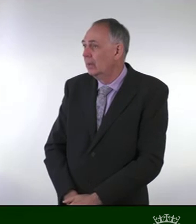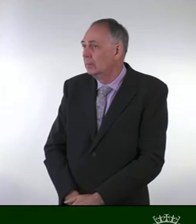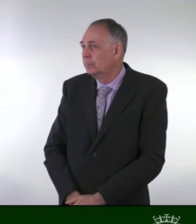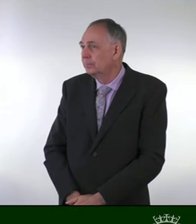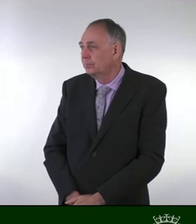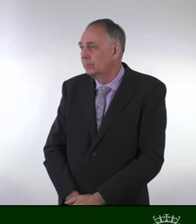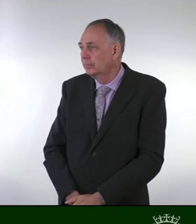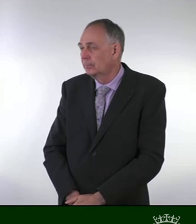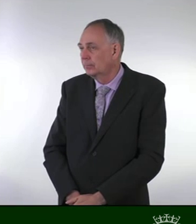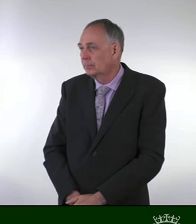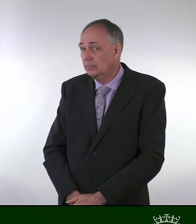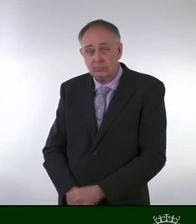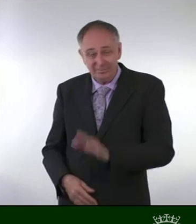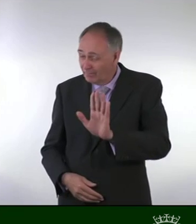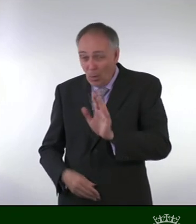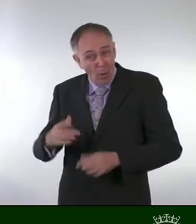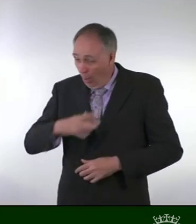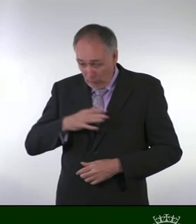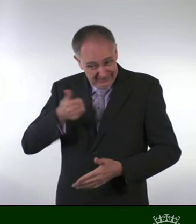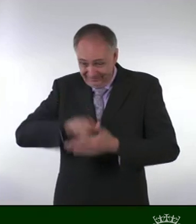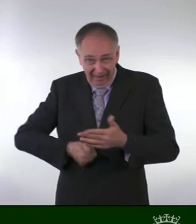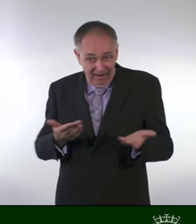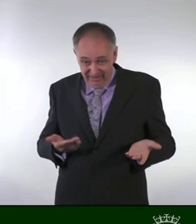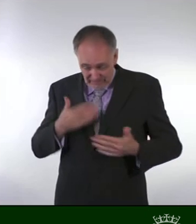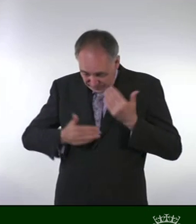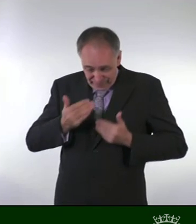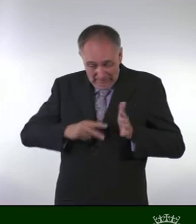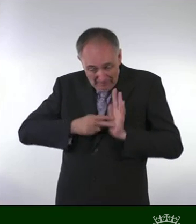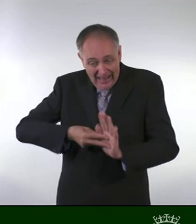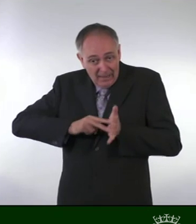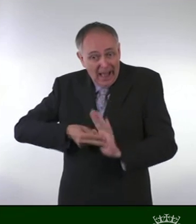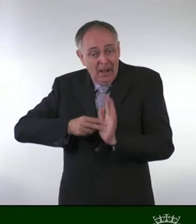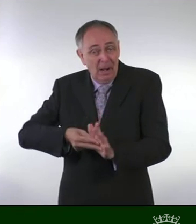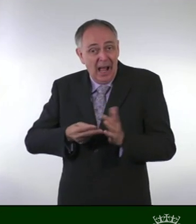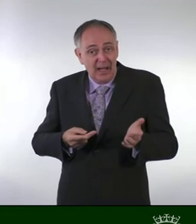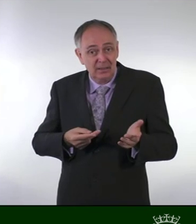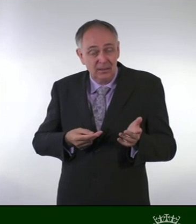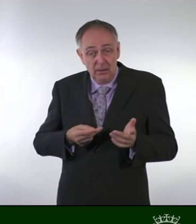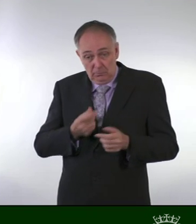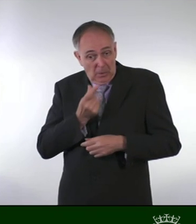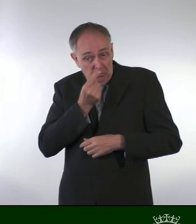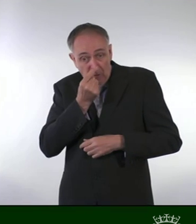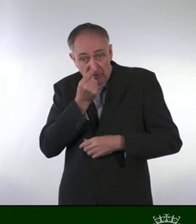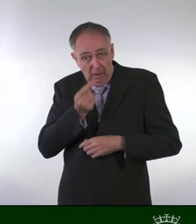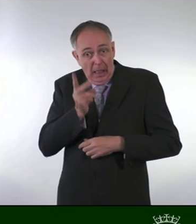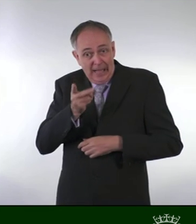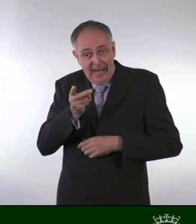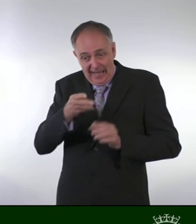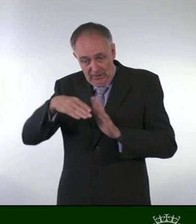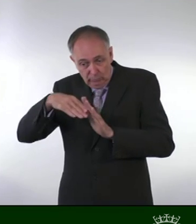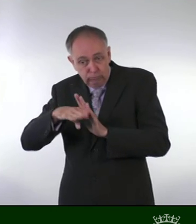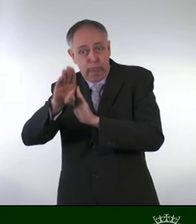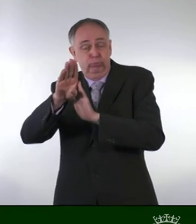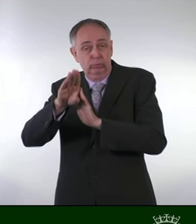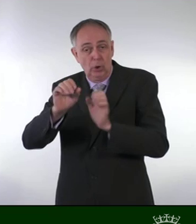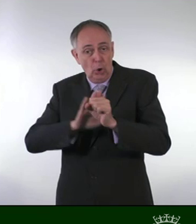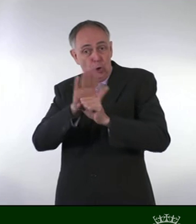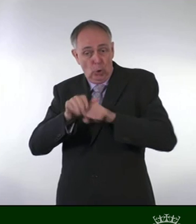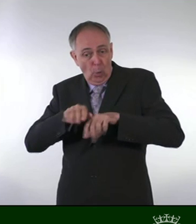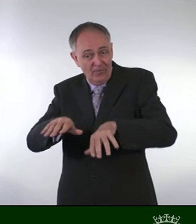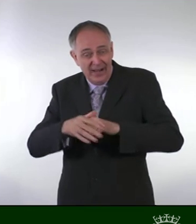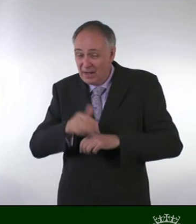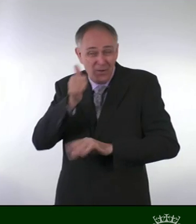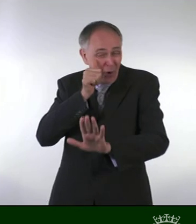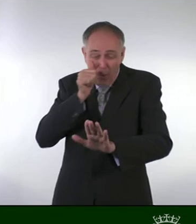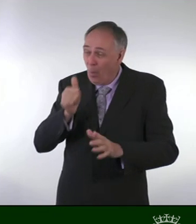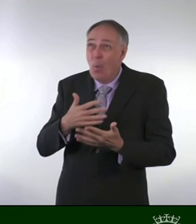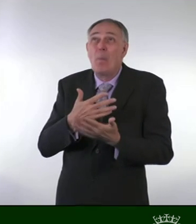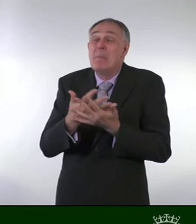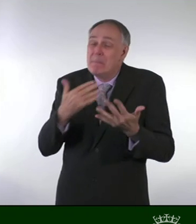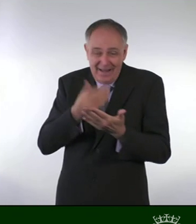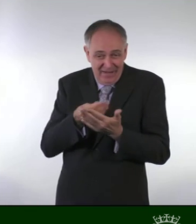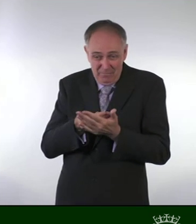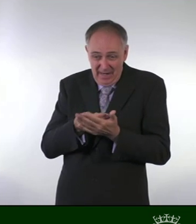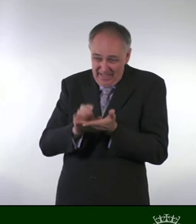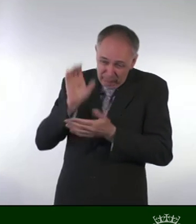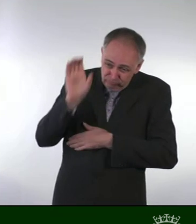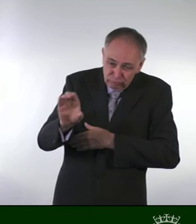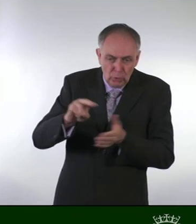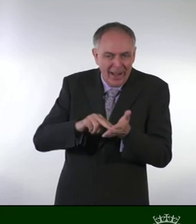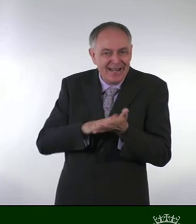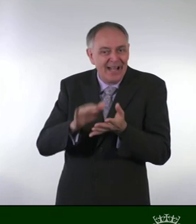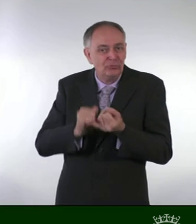Not only are we getting on with implementing the preparations for a potential new spike, but the right honourable and learned Gentleman will know that the Government are engaged in record investments in the NHS of £34 billion.